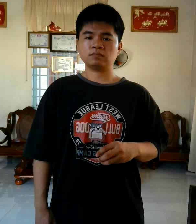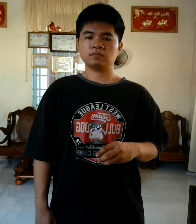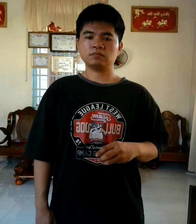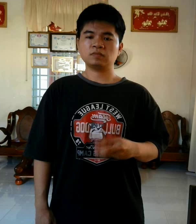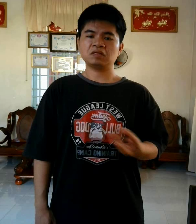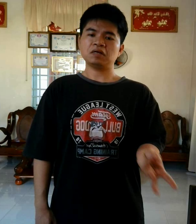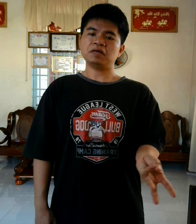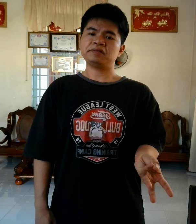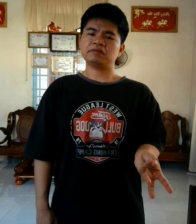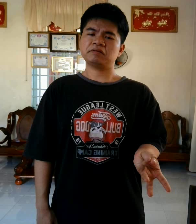it